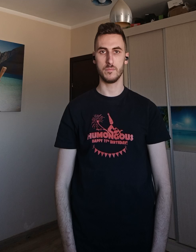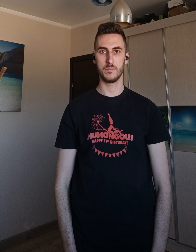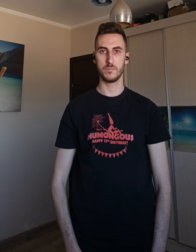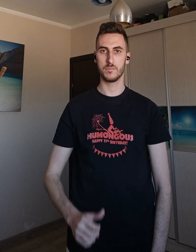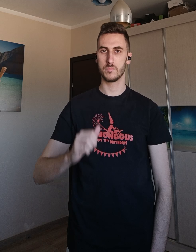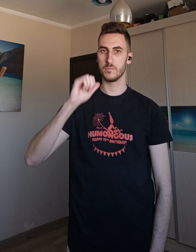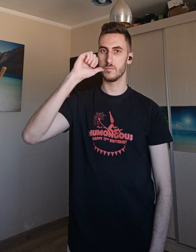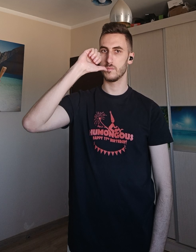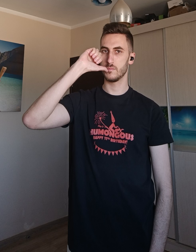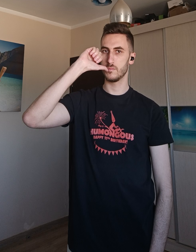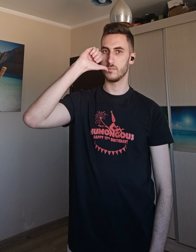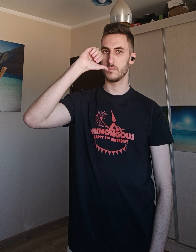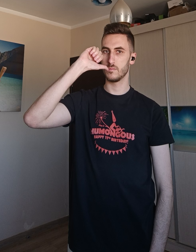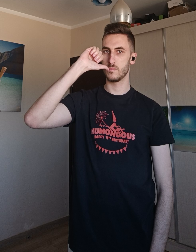מים